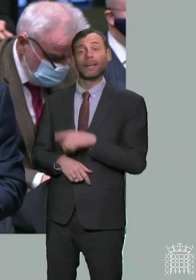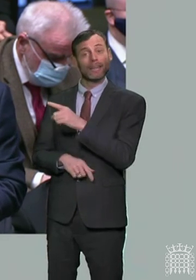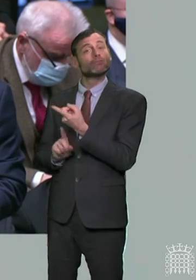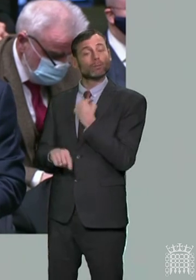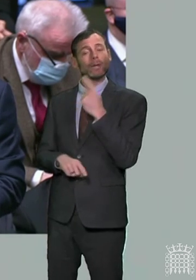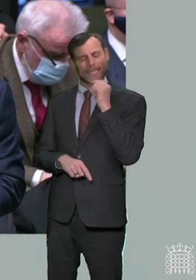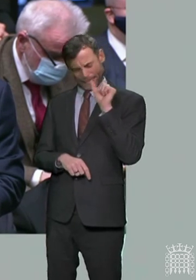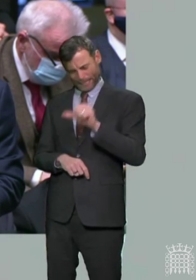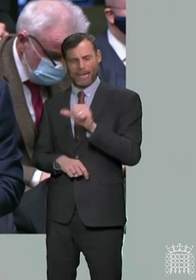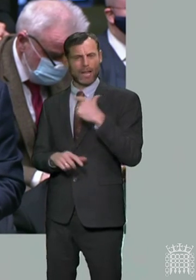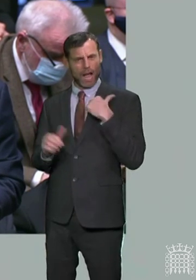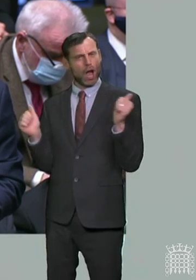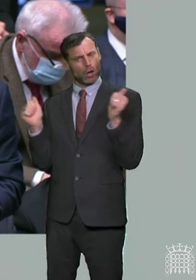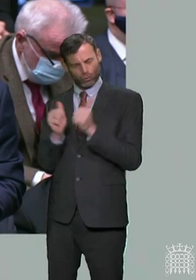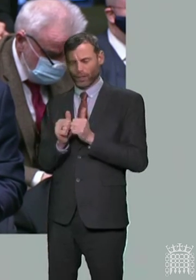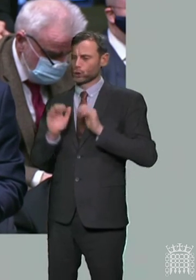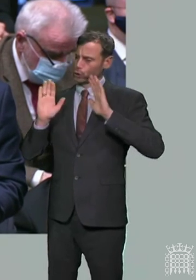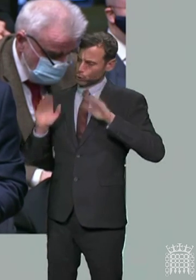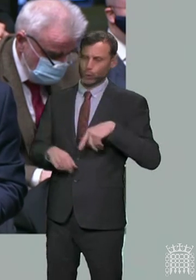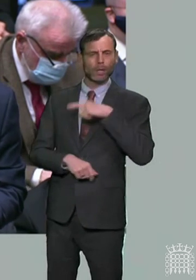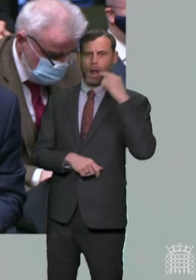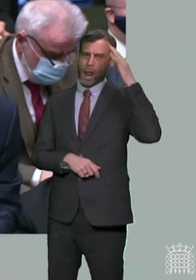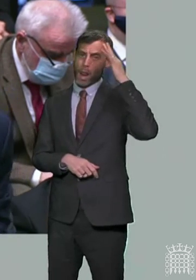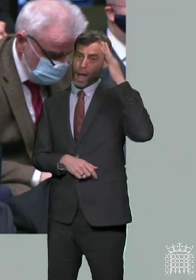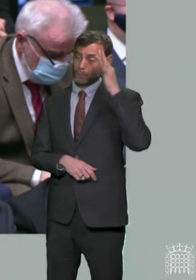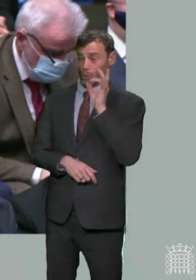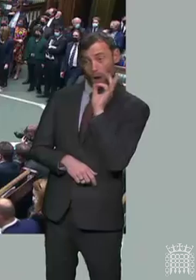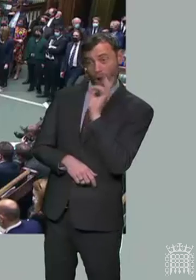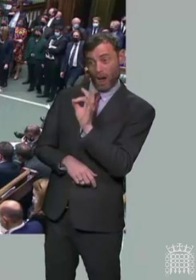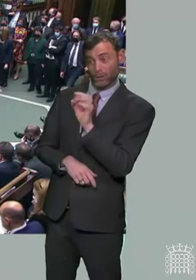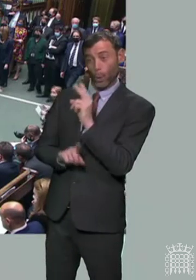Gentleman has just enunciated.”—Would he like to amend the record?